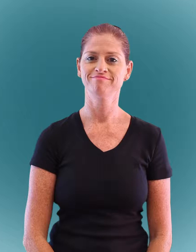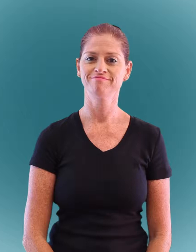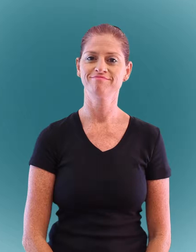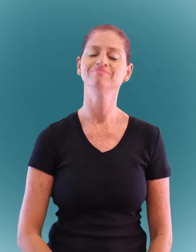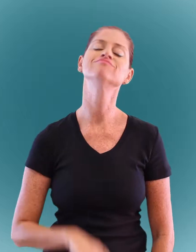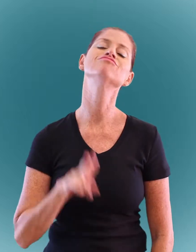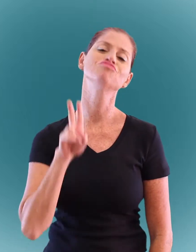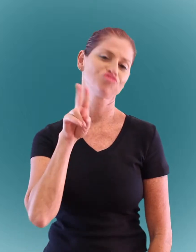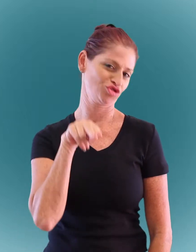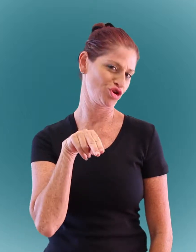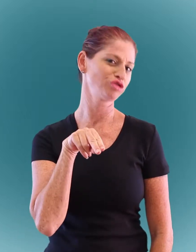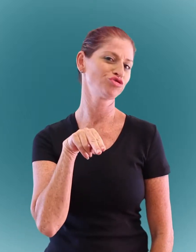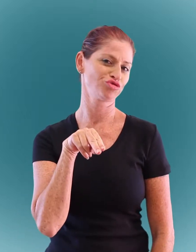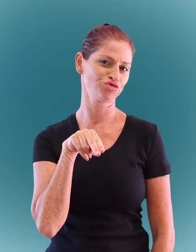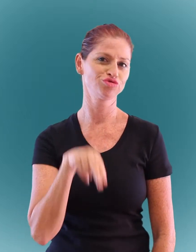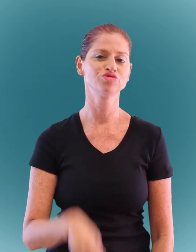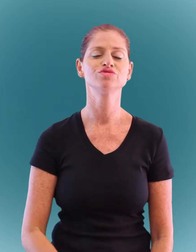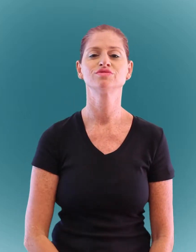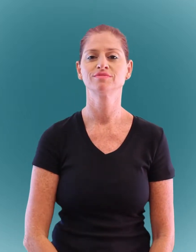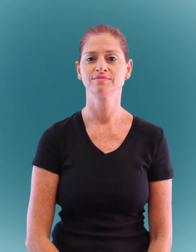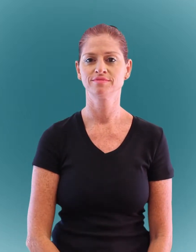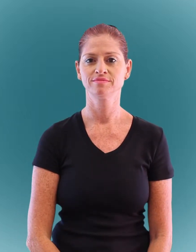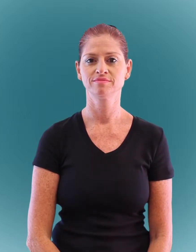יש